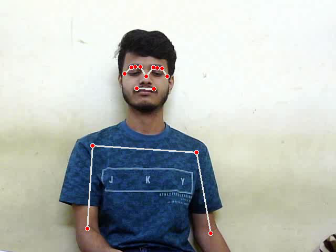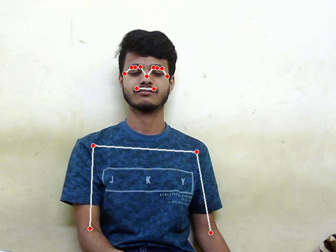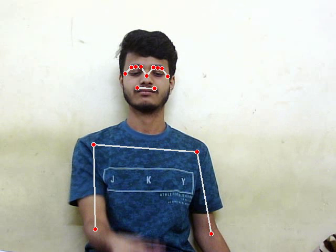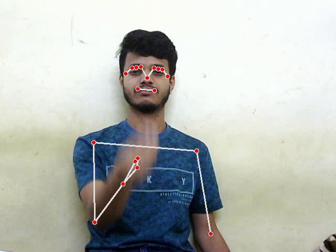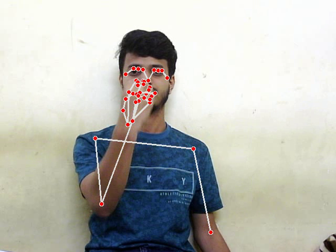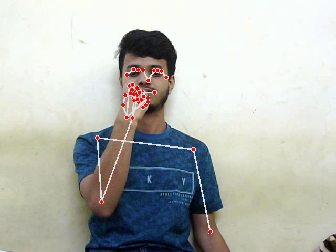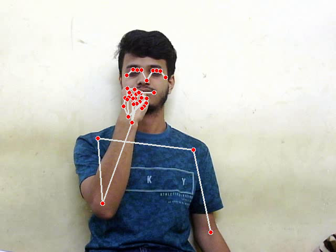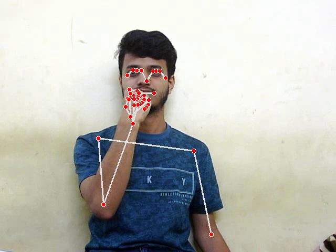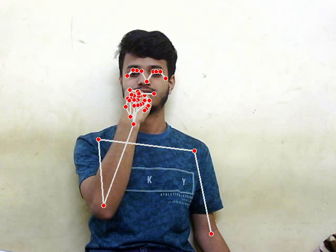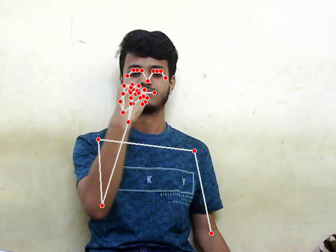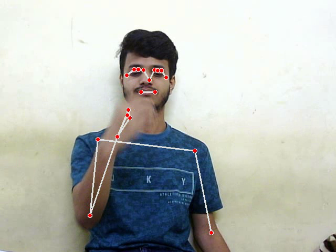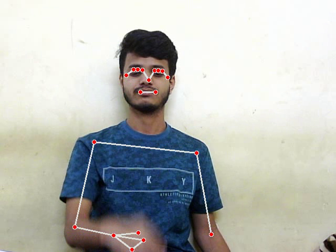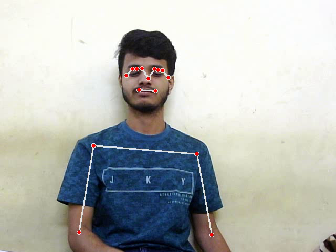eat